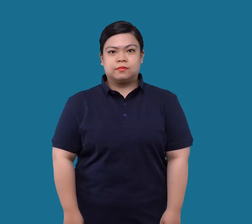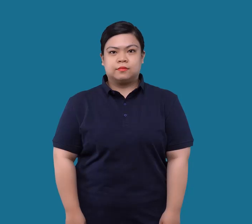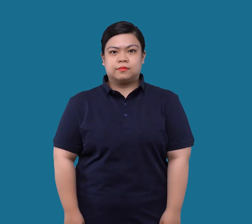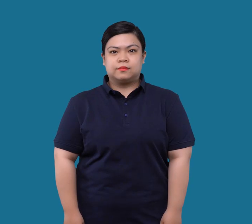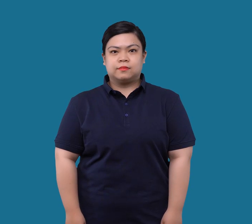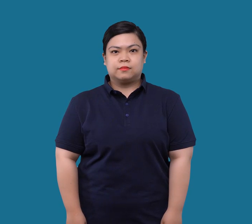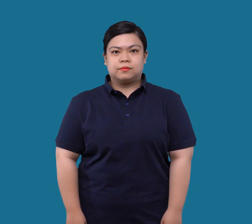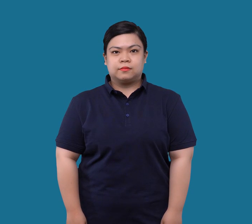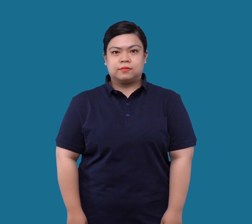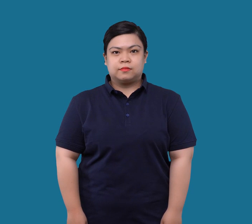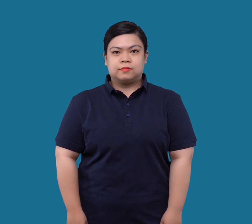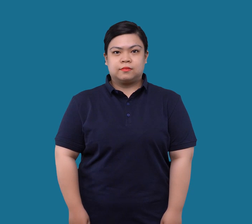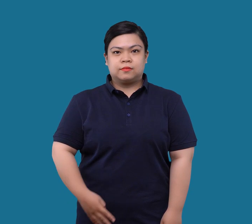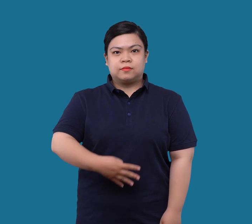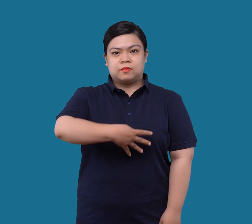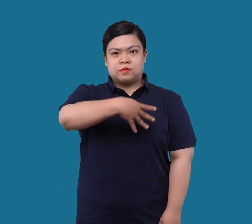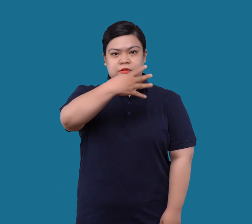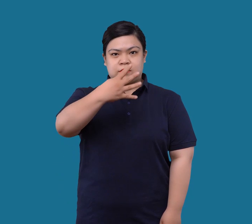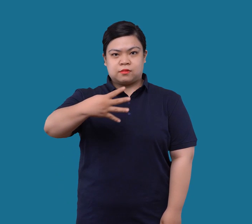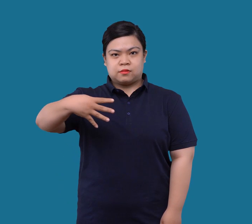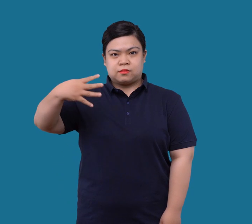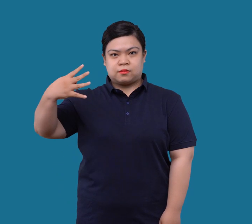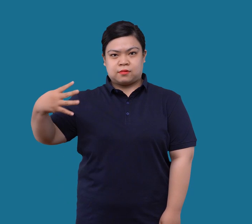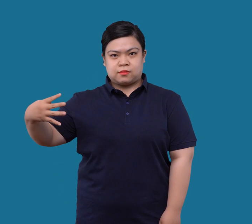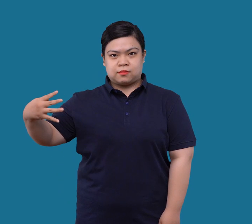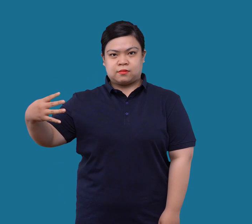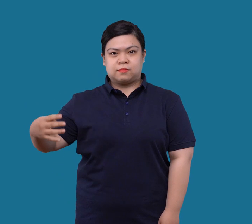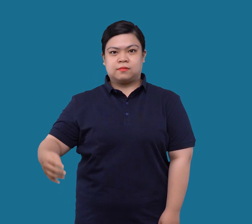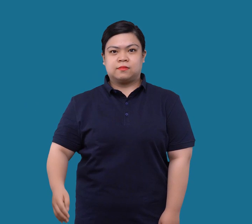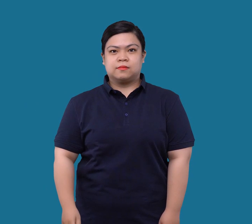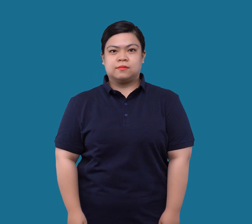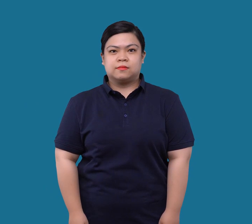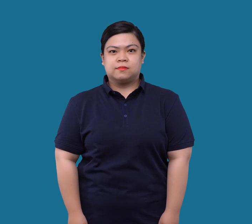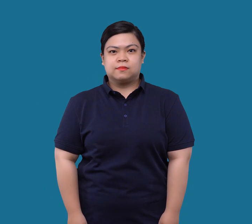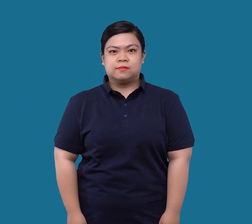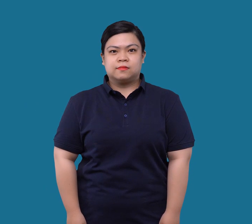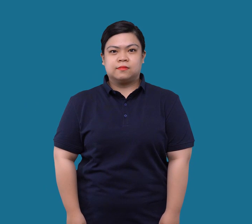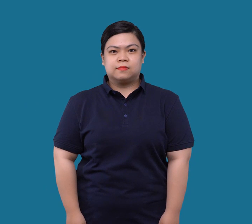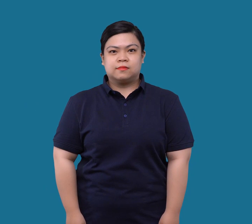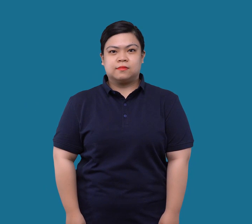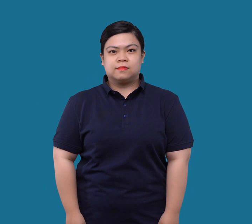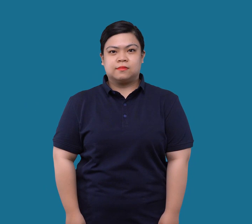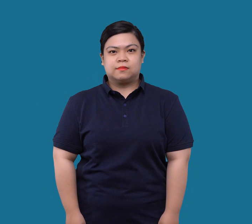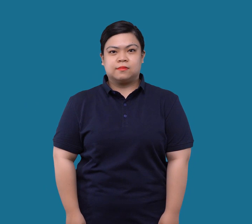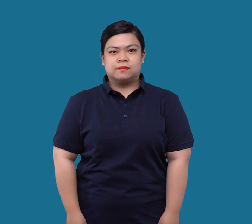bài thơ